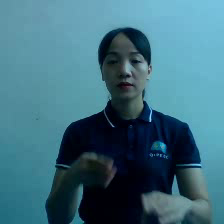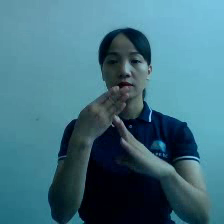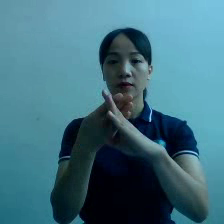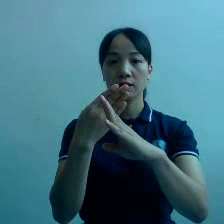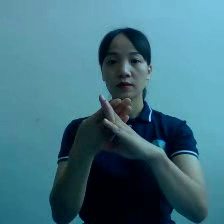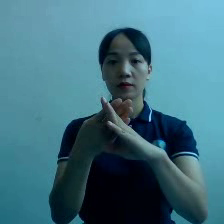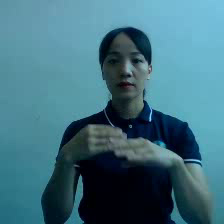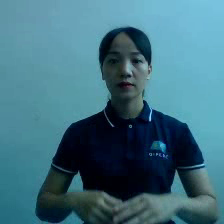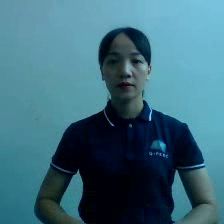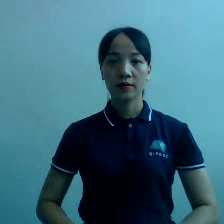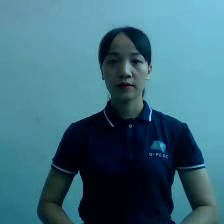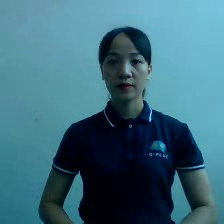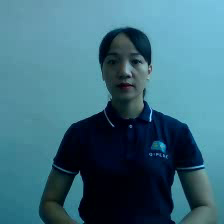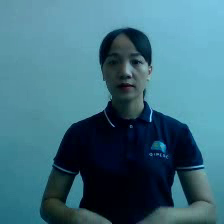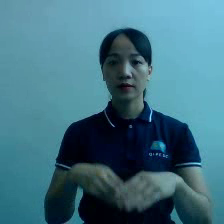Trường học